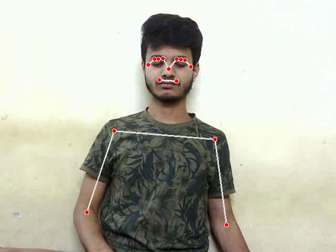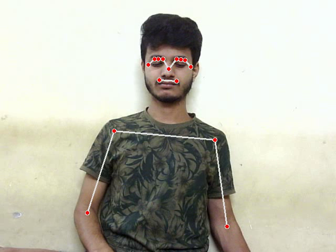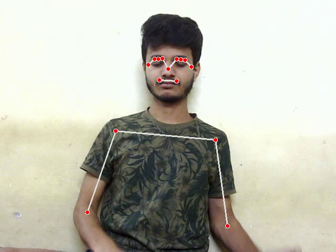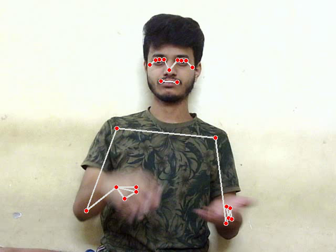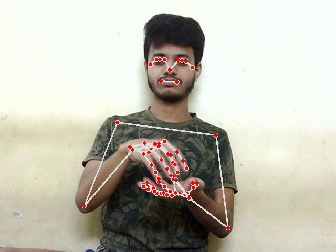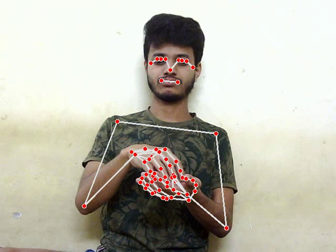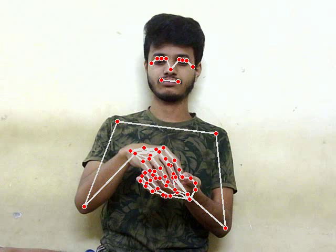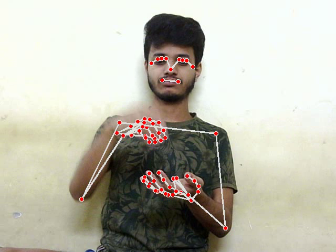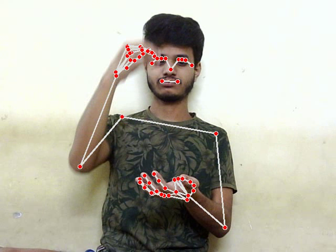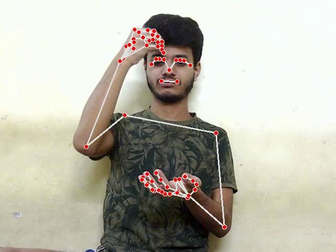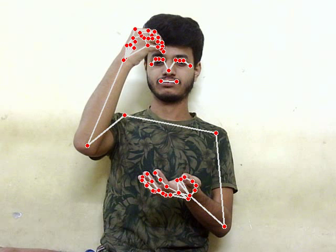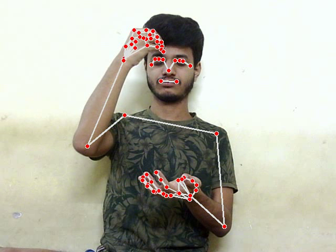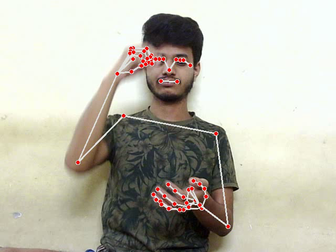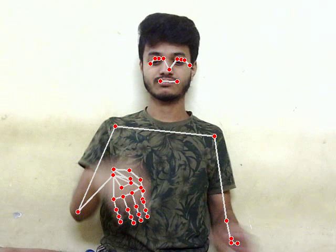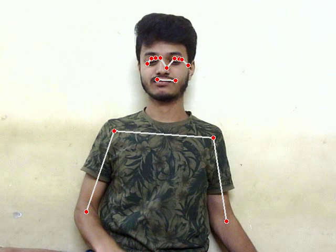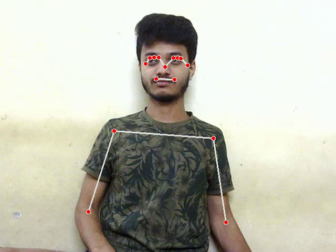learn